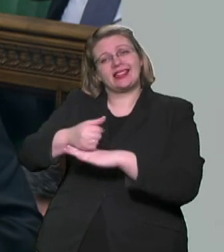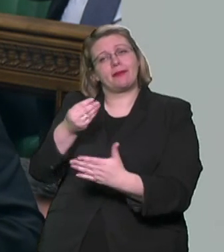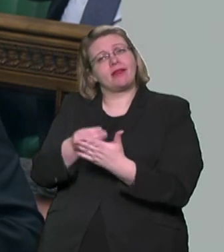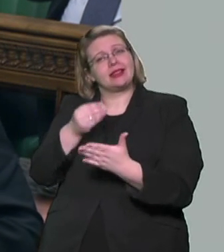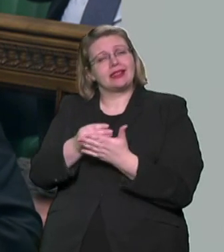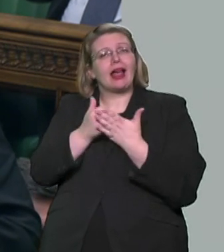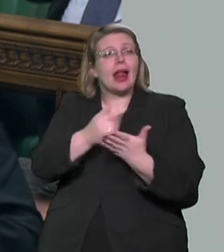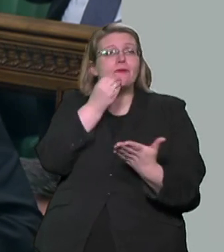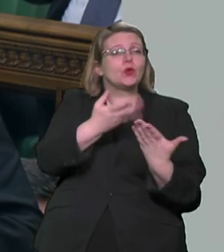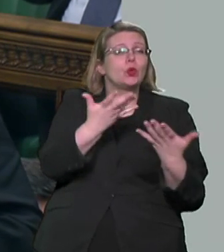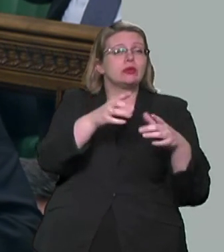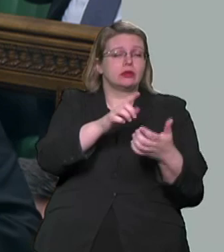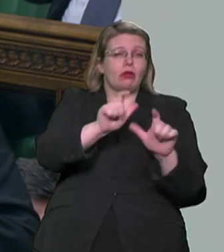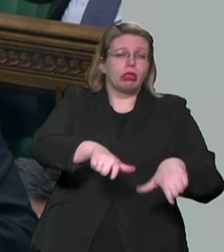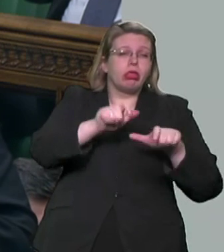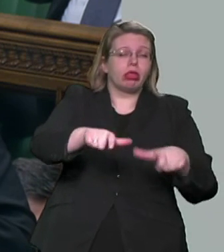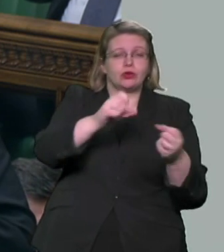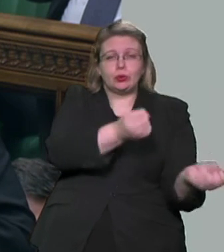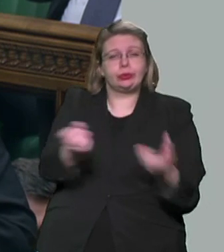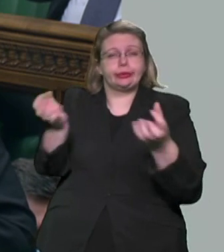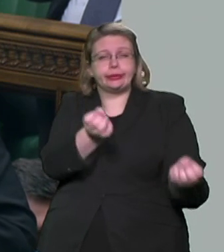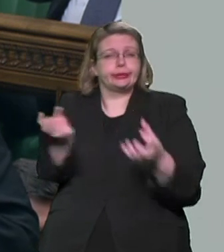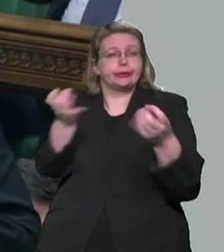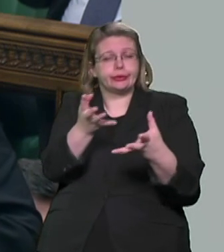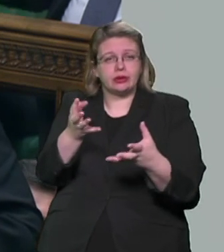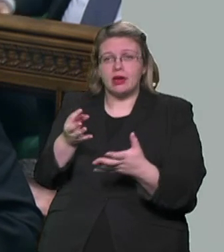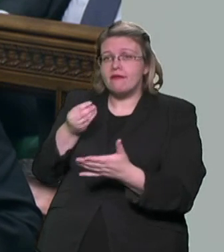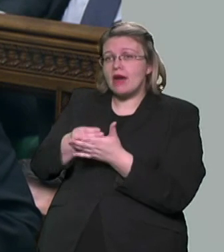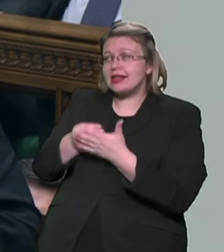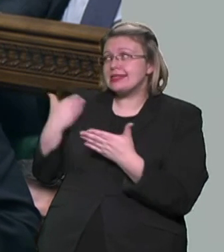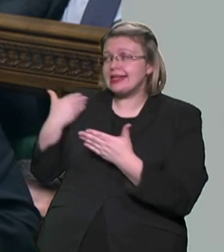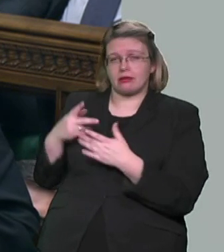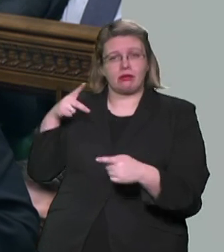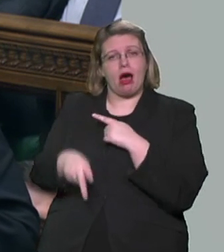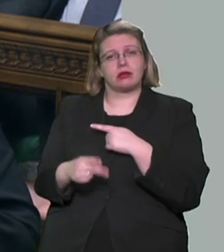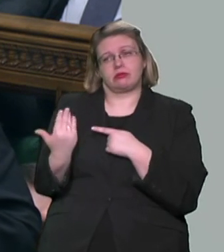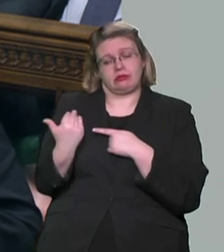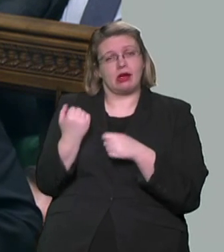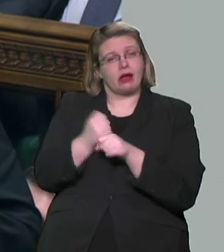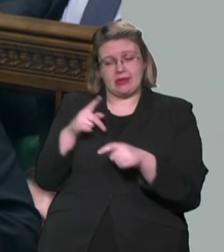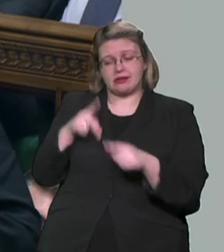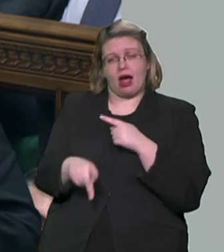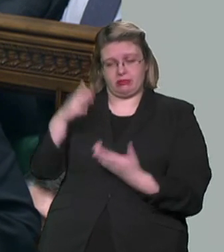The Prime Minister will know, however, that the Government have now cut that critical funding to zero.